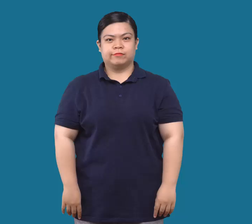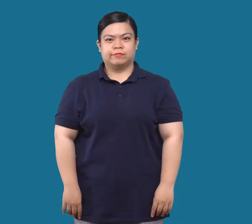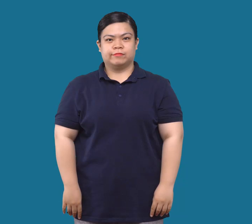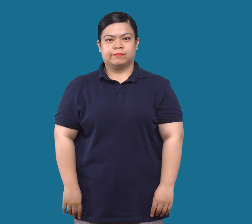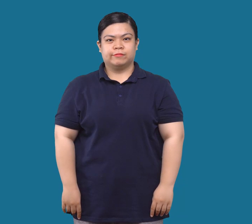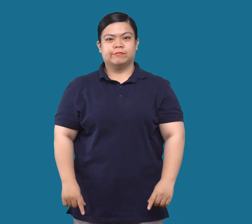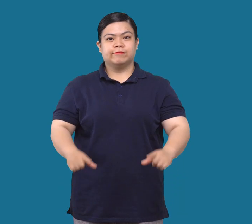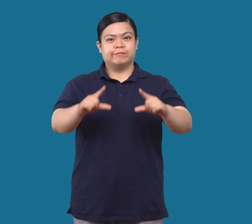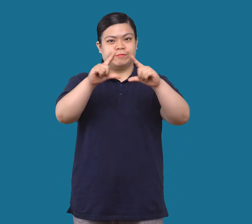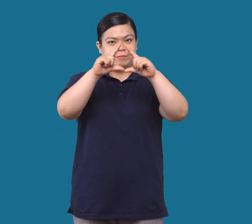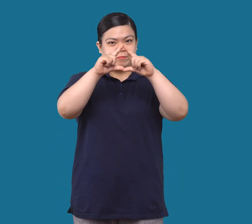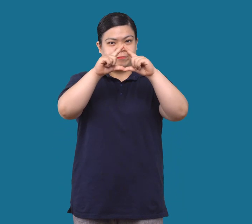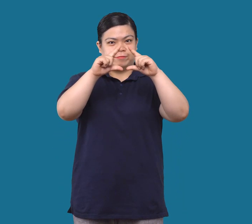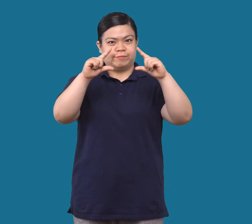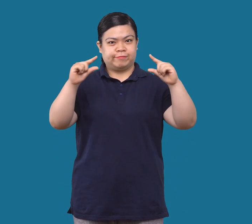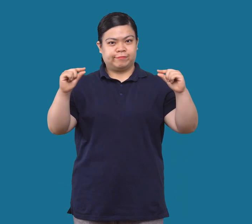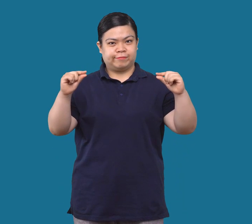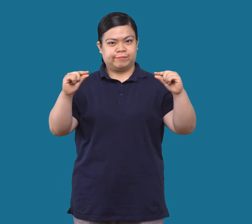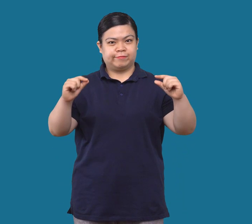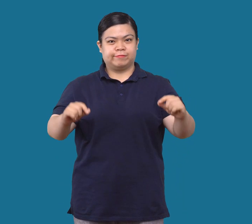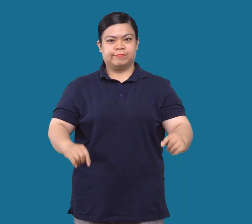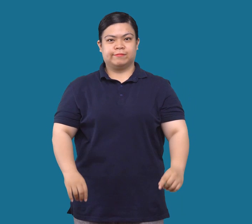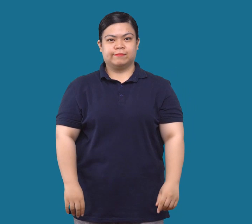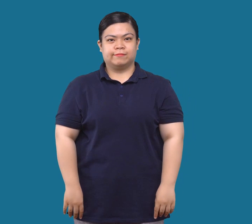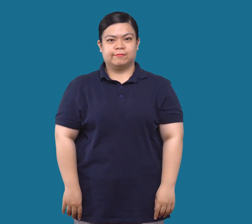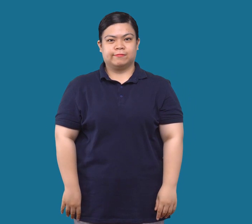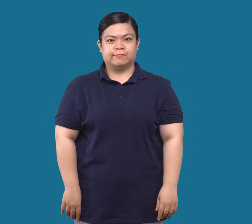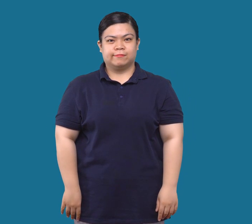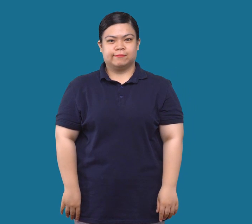tam giác